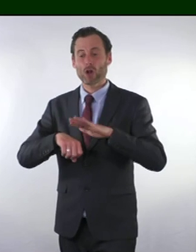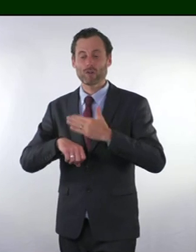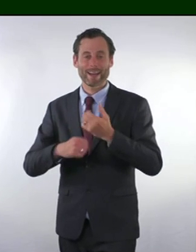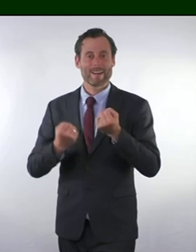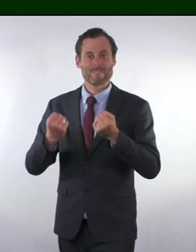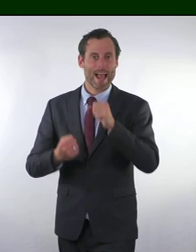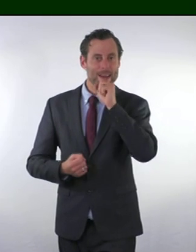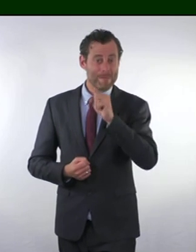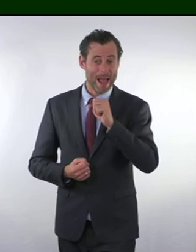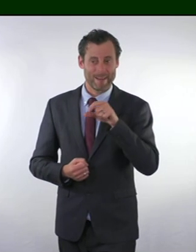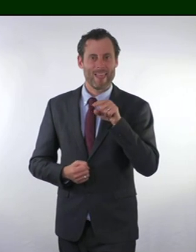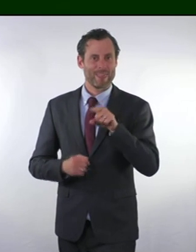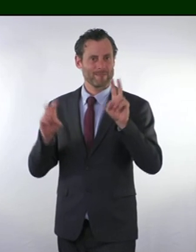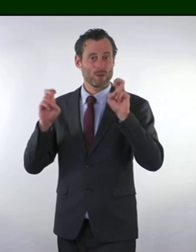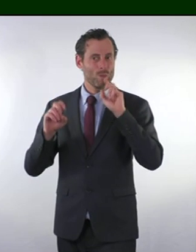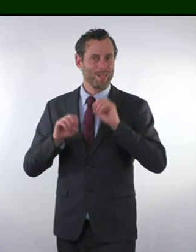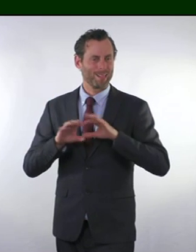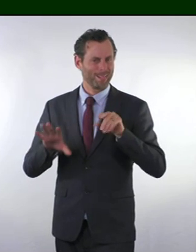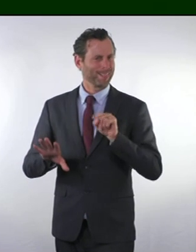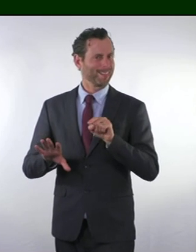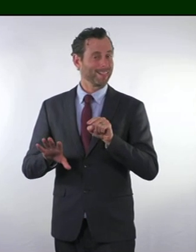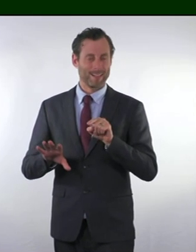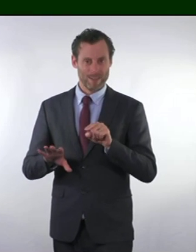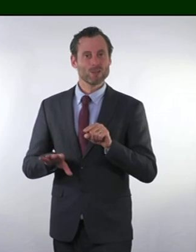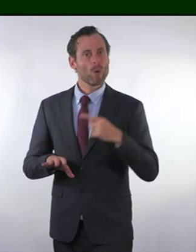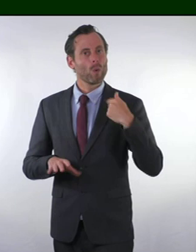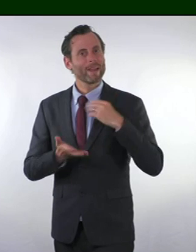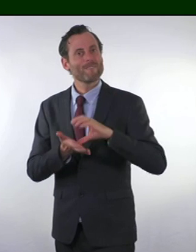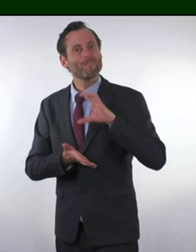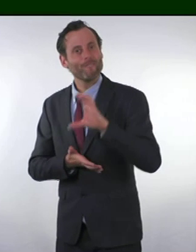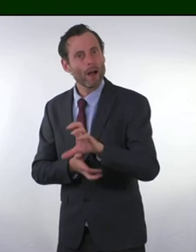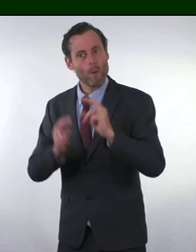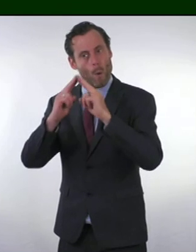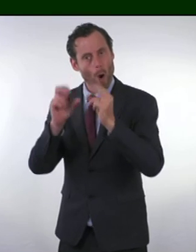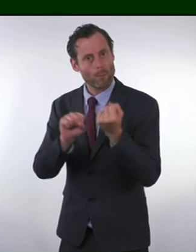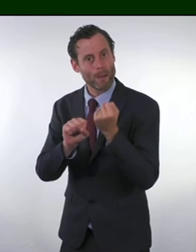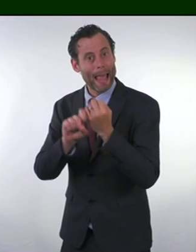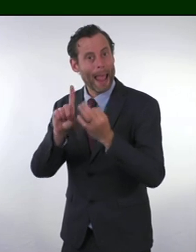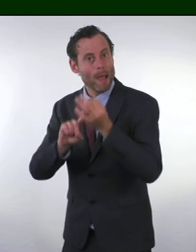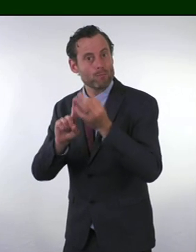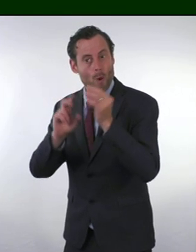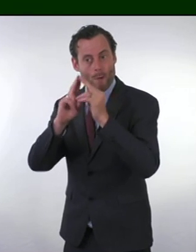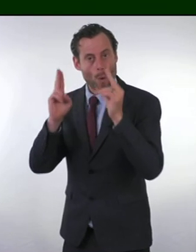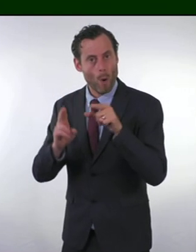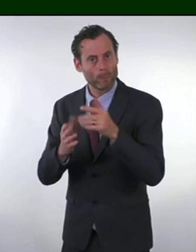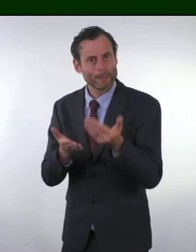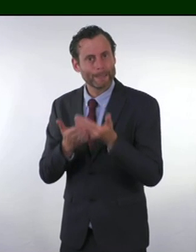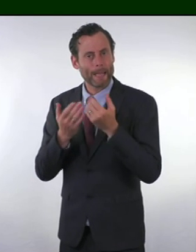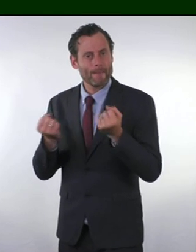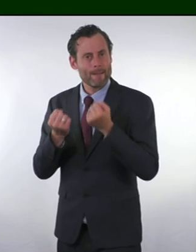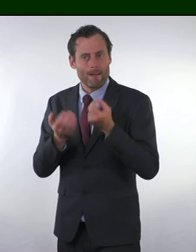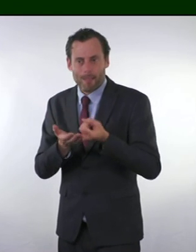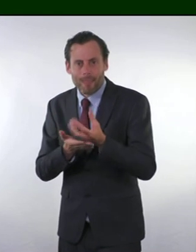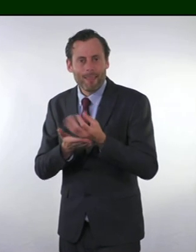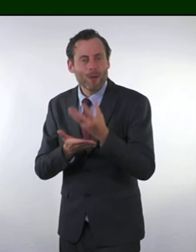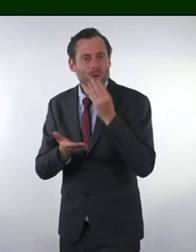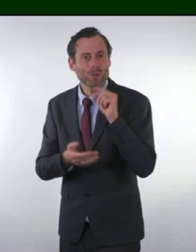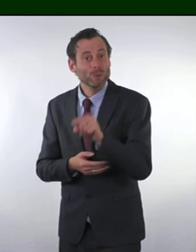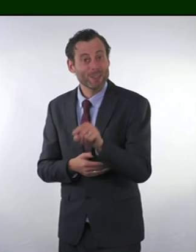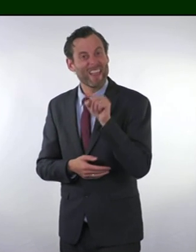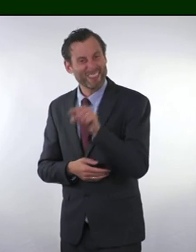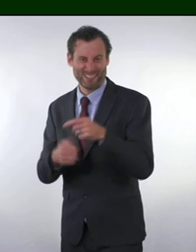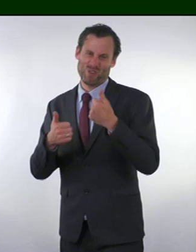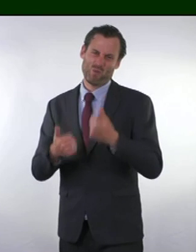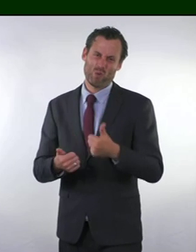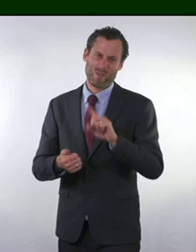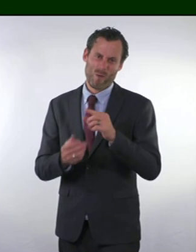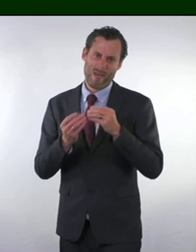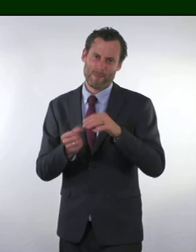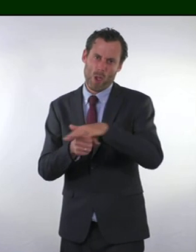Through our green homes grants and through stamp duty cuts, we are getting activity going, we are getting people at work, we are getting work to happen, and all of that will be good for our local communities.